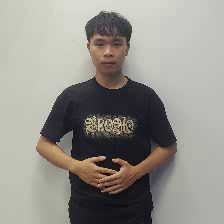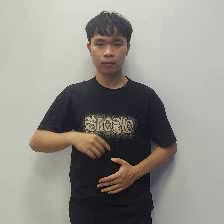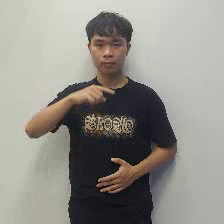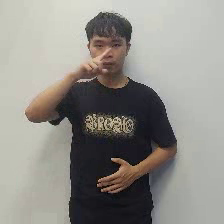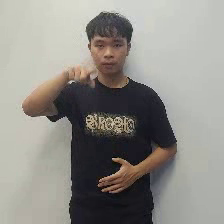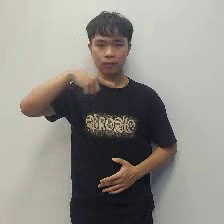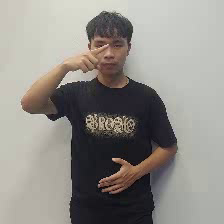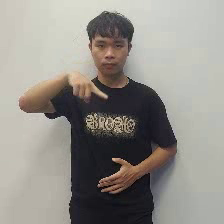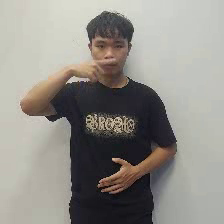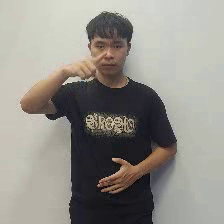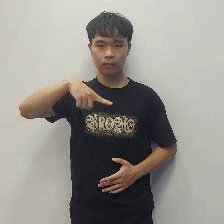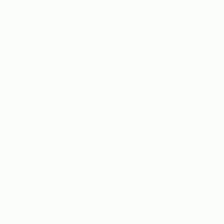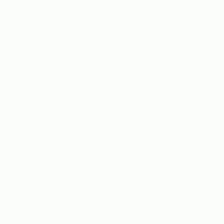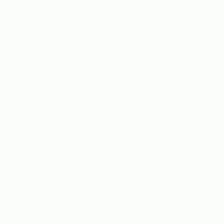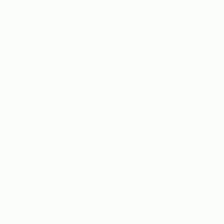Nói